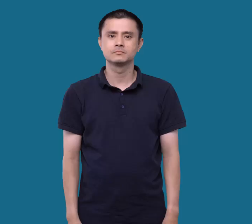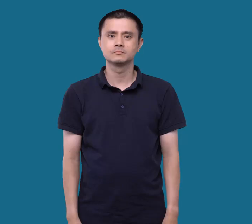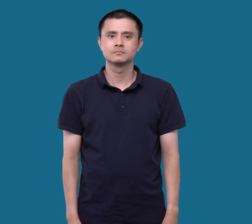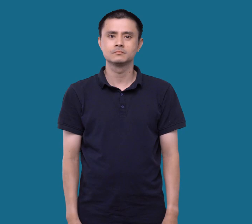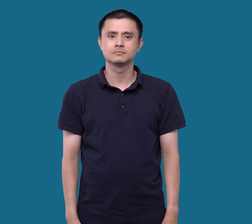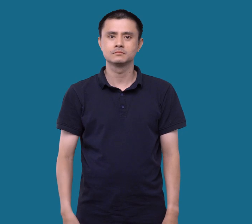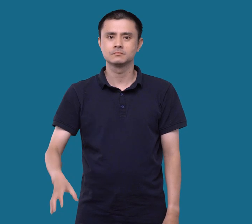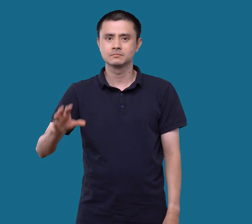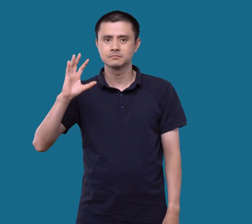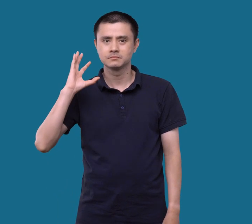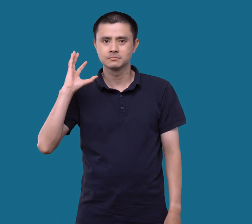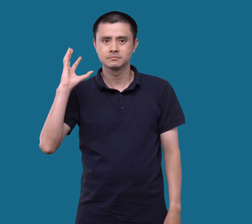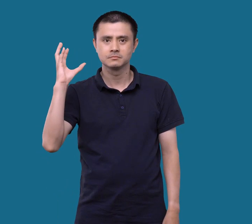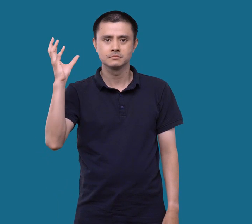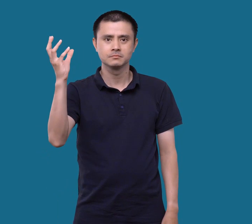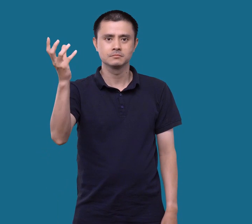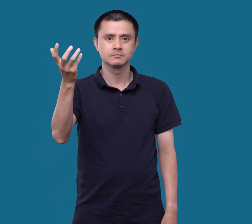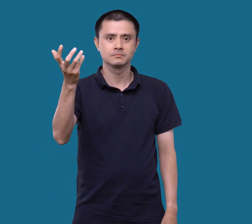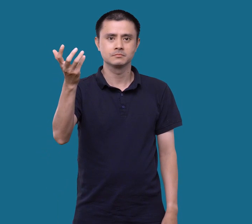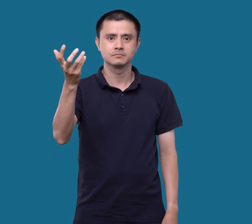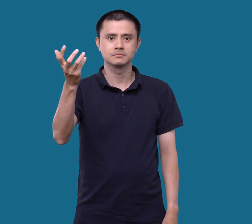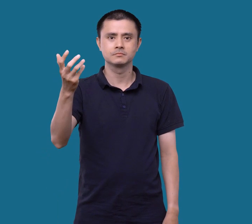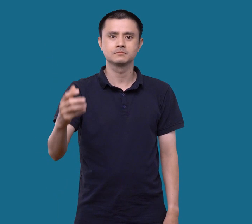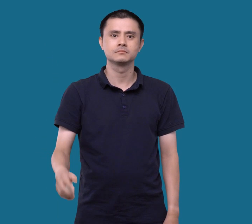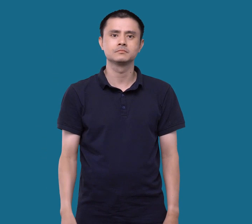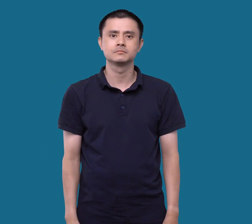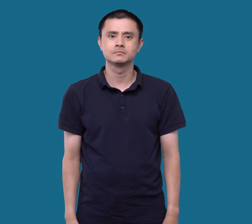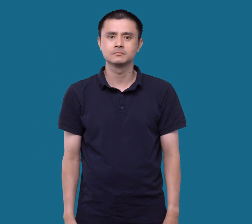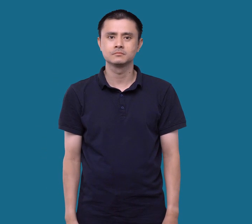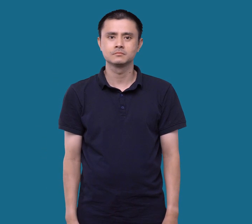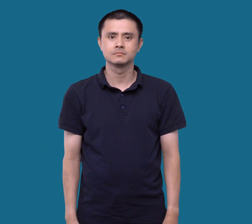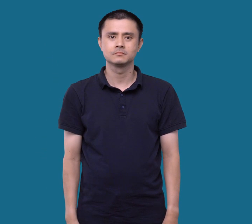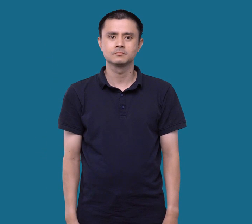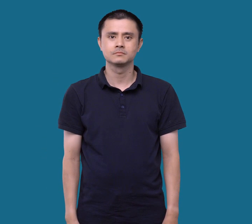nghỉ mát